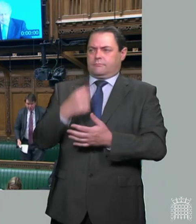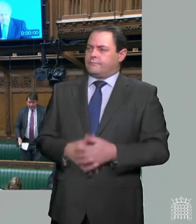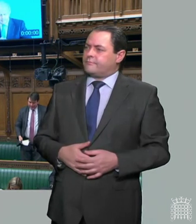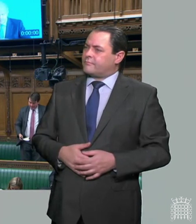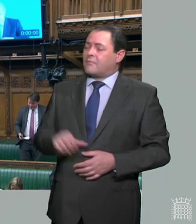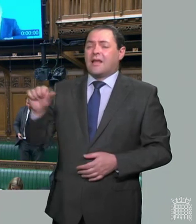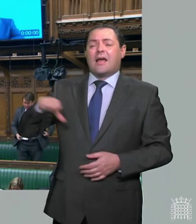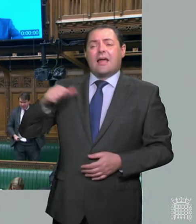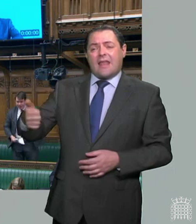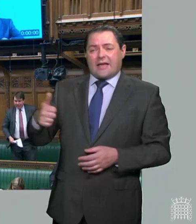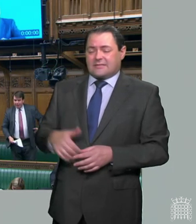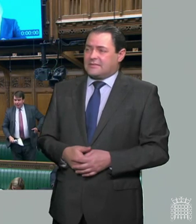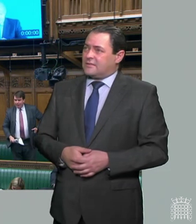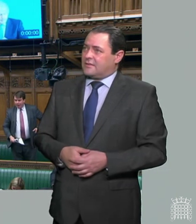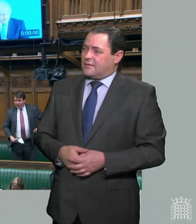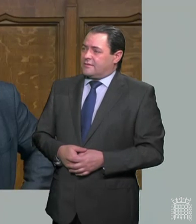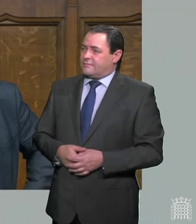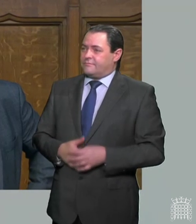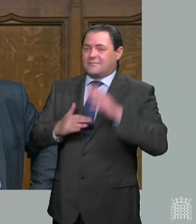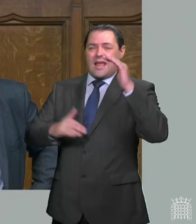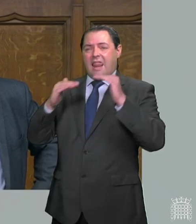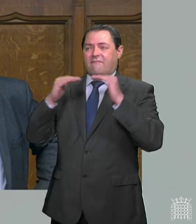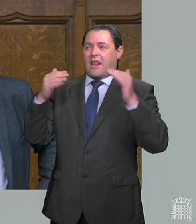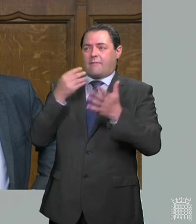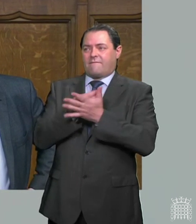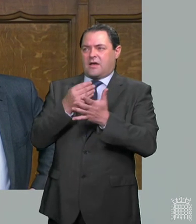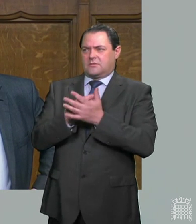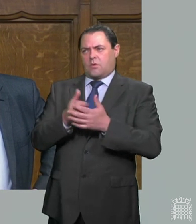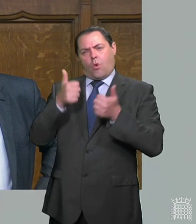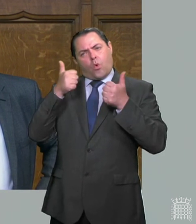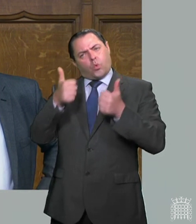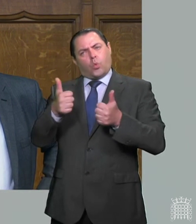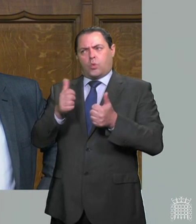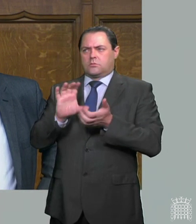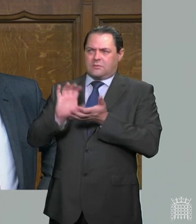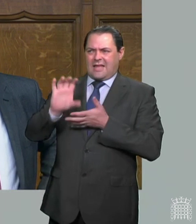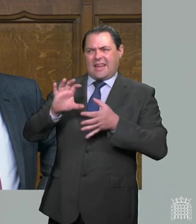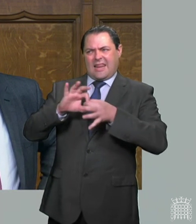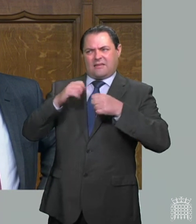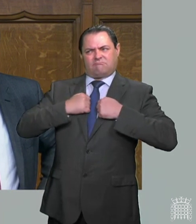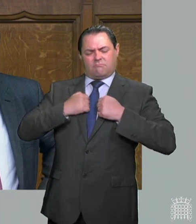The levelling-up fund is a very welcome investment in Montgomeryshire.